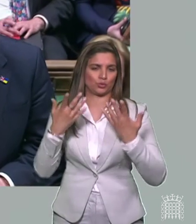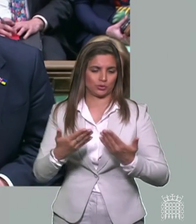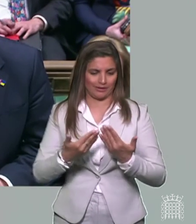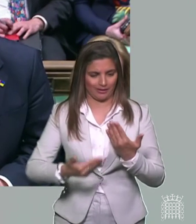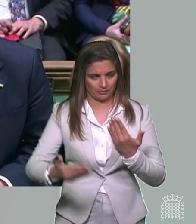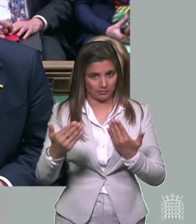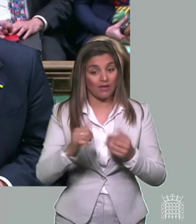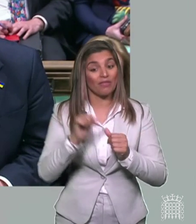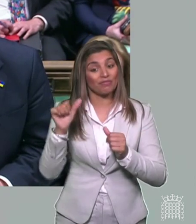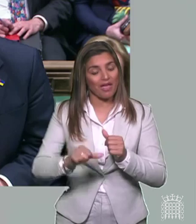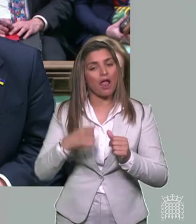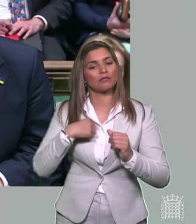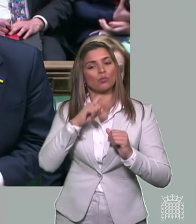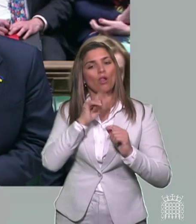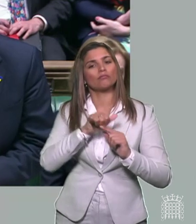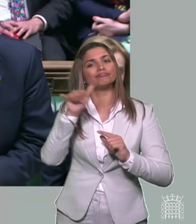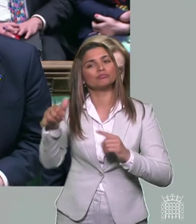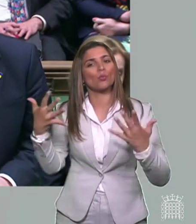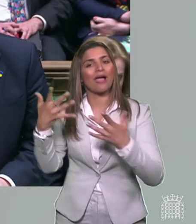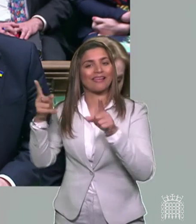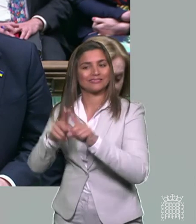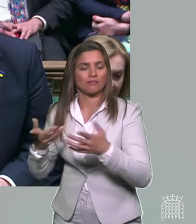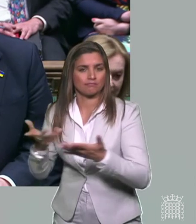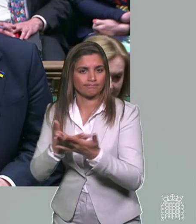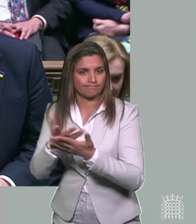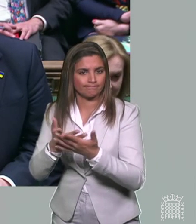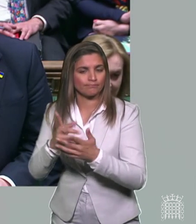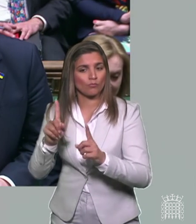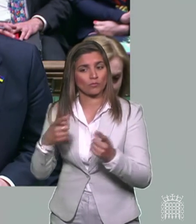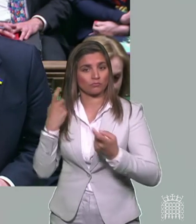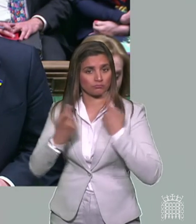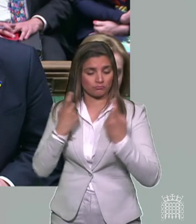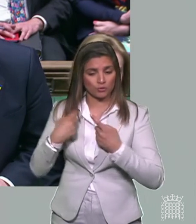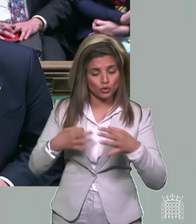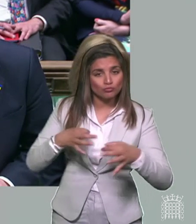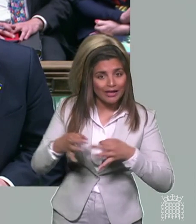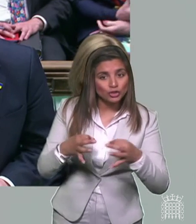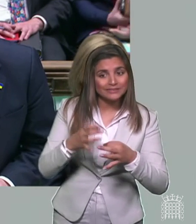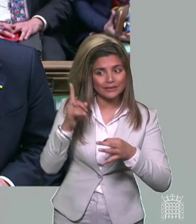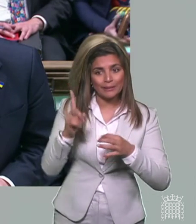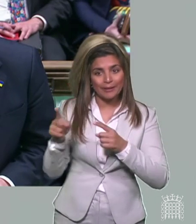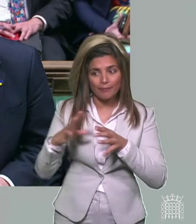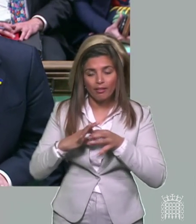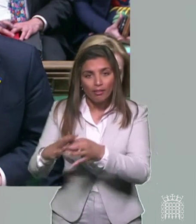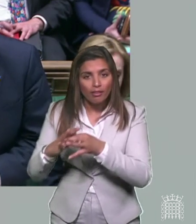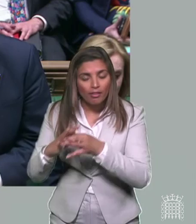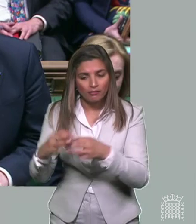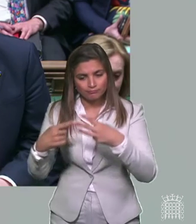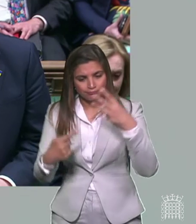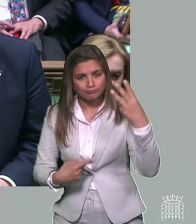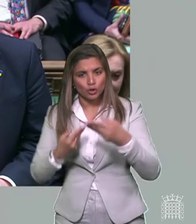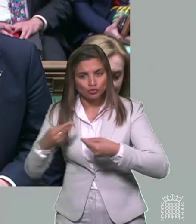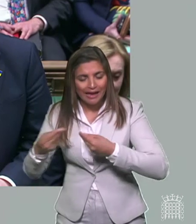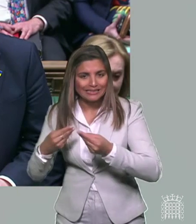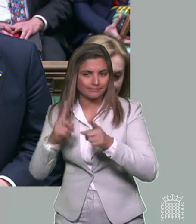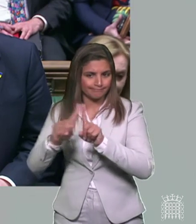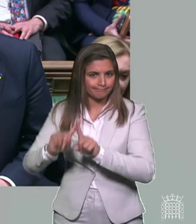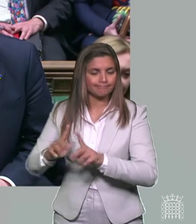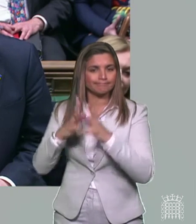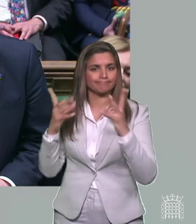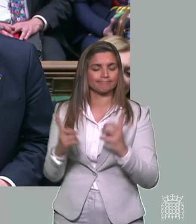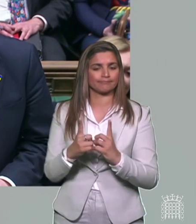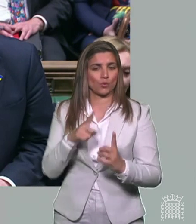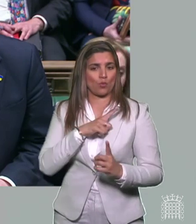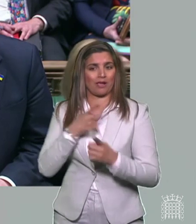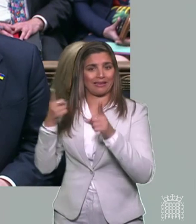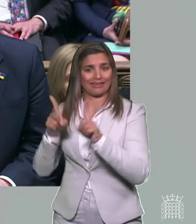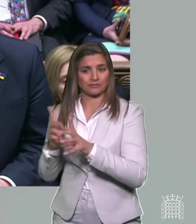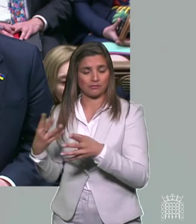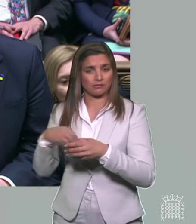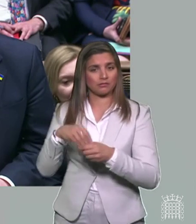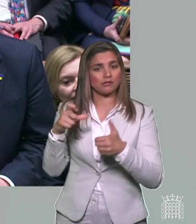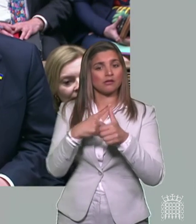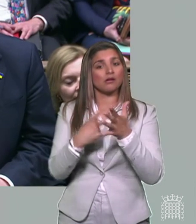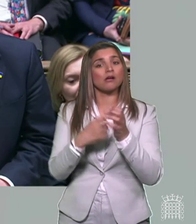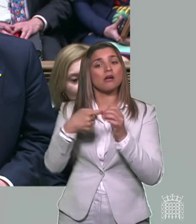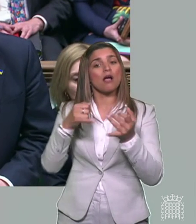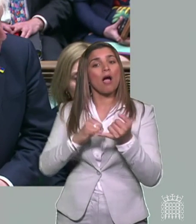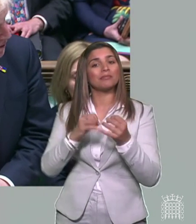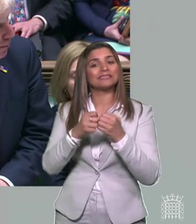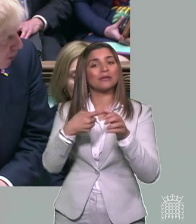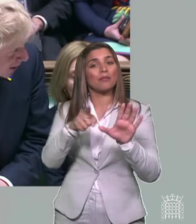I will then be travelling to India to deepen the strategic trade, defence and people-to-people ties between our two countries, building on India’s involvement in the Carbis Bay G7 summit.